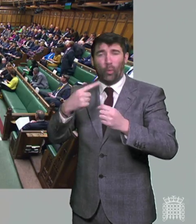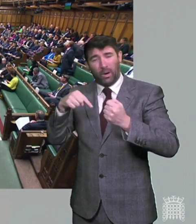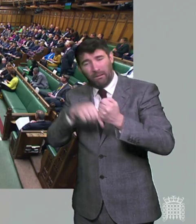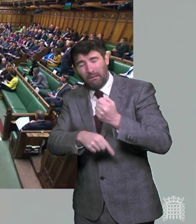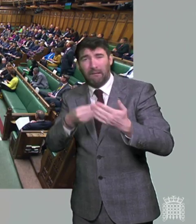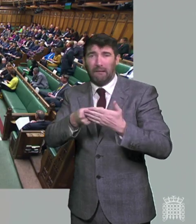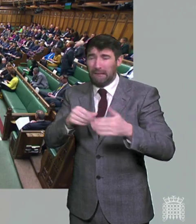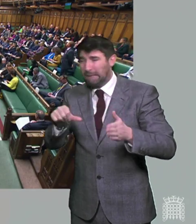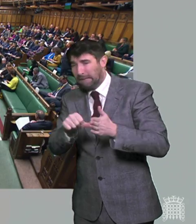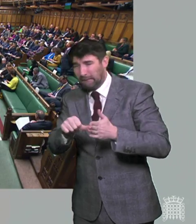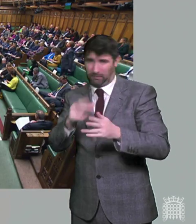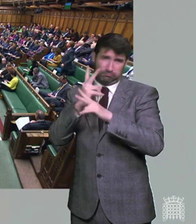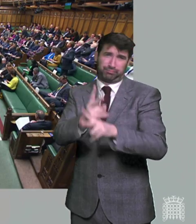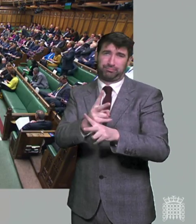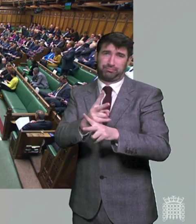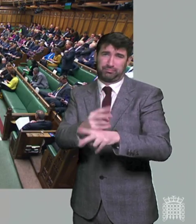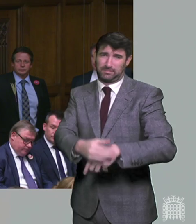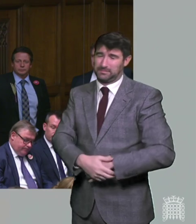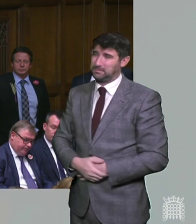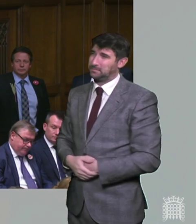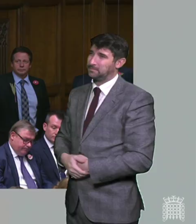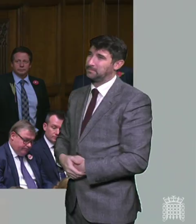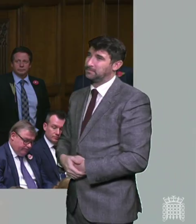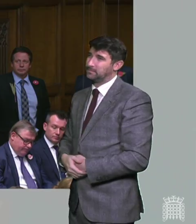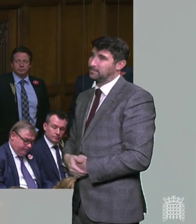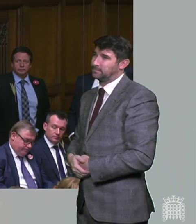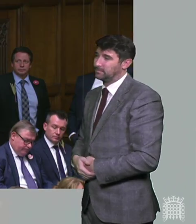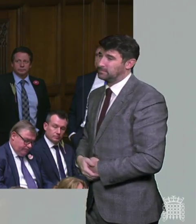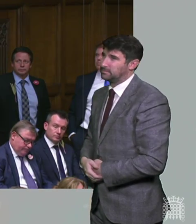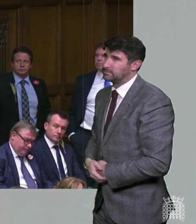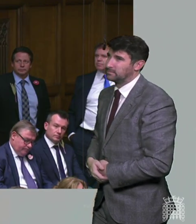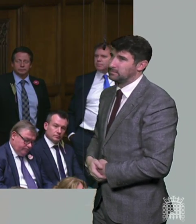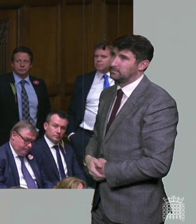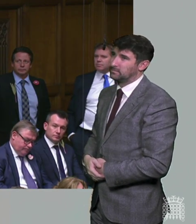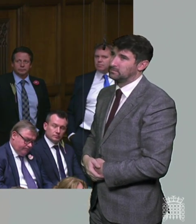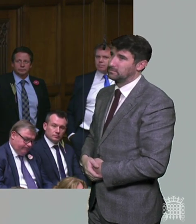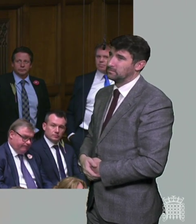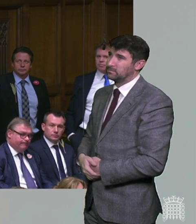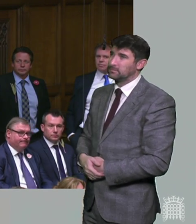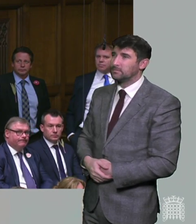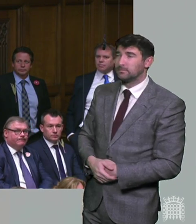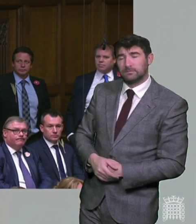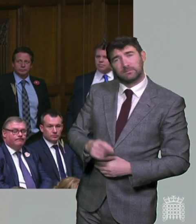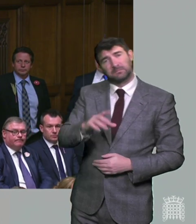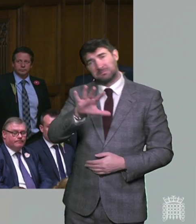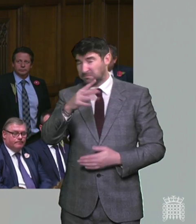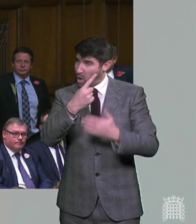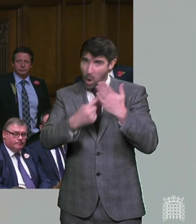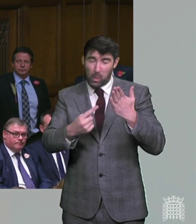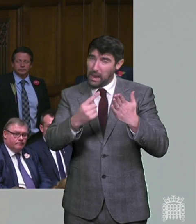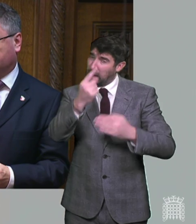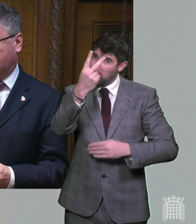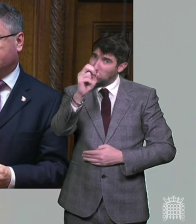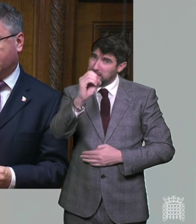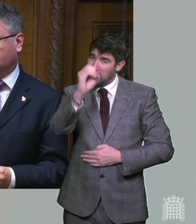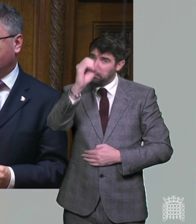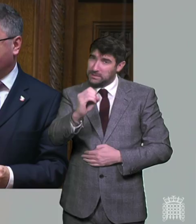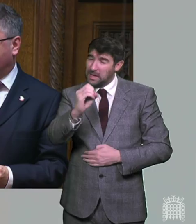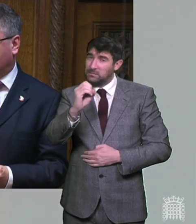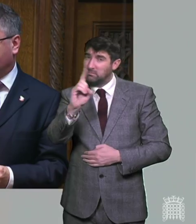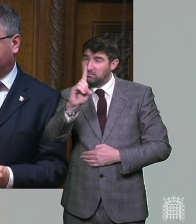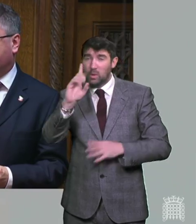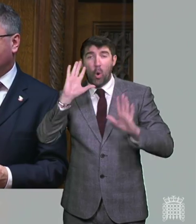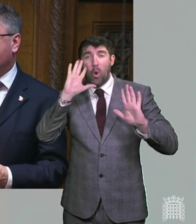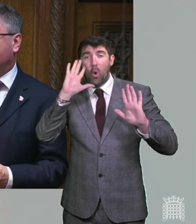With only two out of 10 autistic adults currently in employment, it is clear that much more needs to be done to realise their potential.